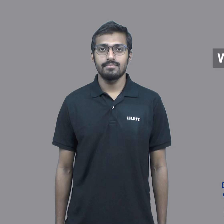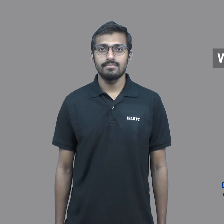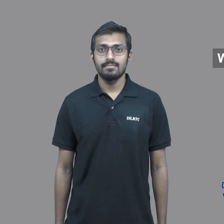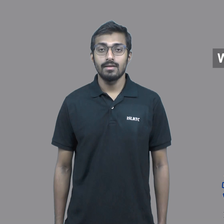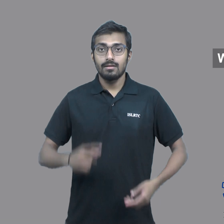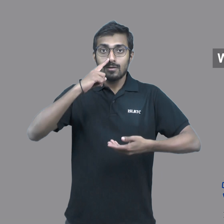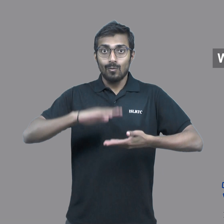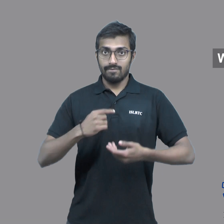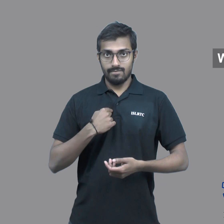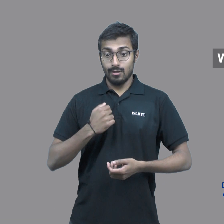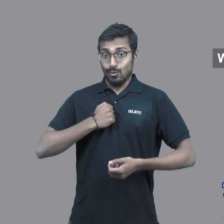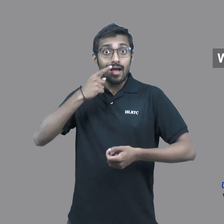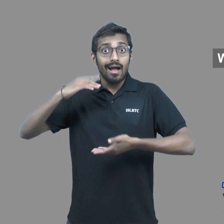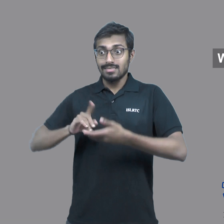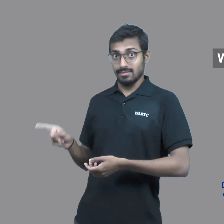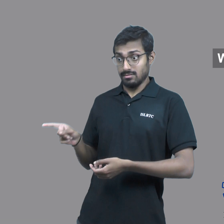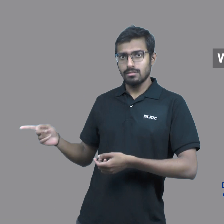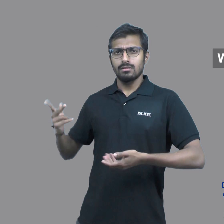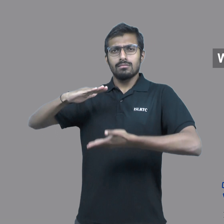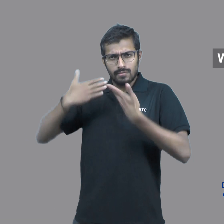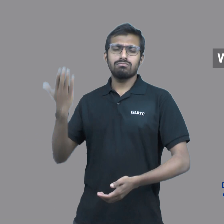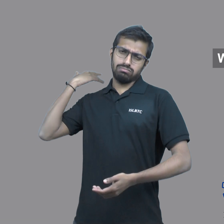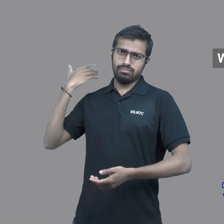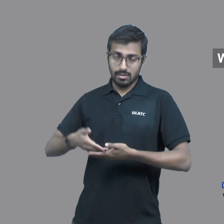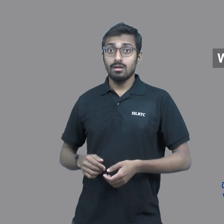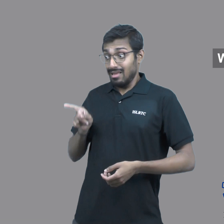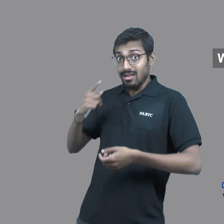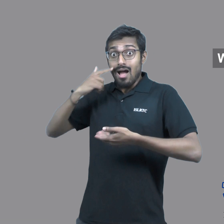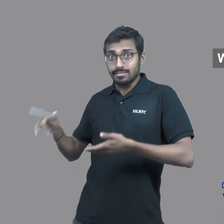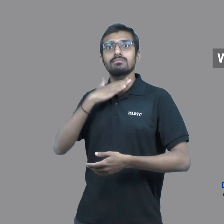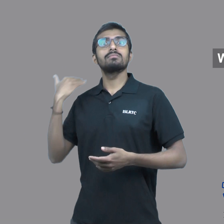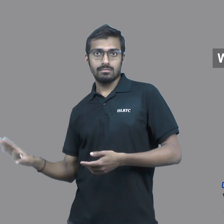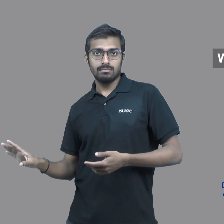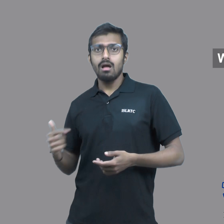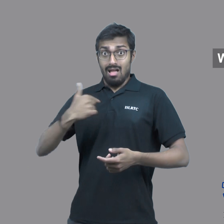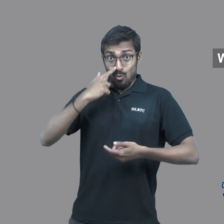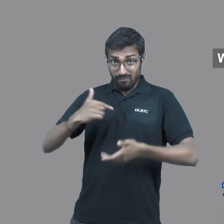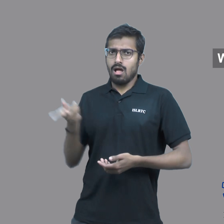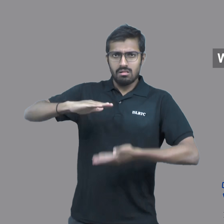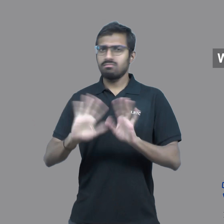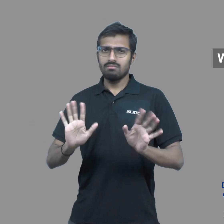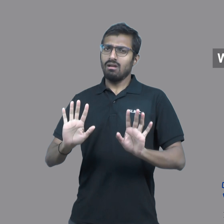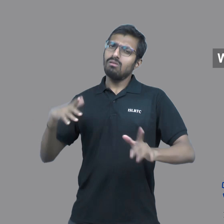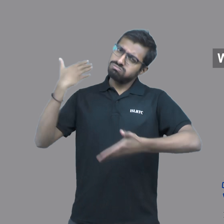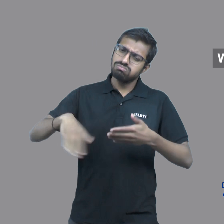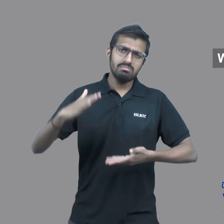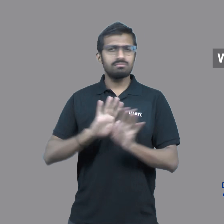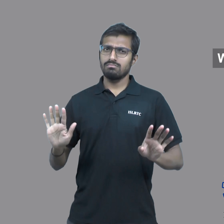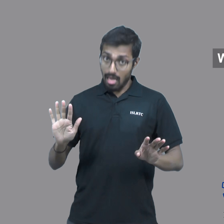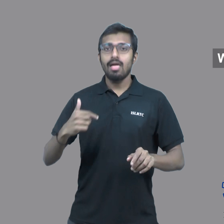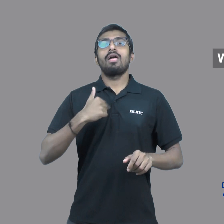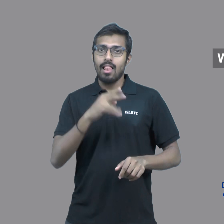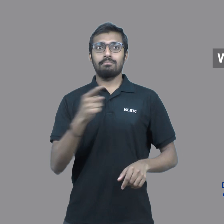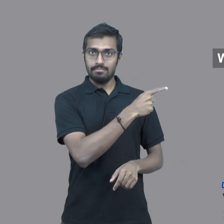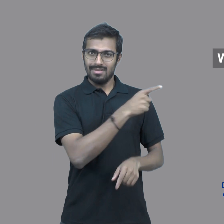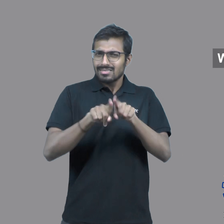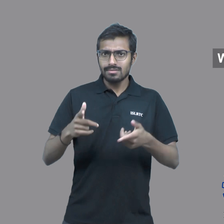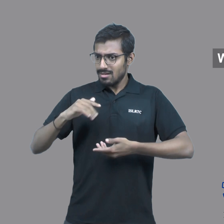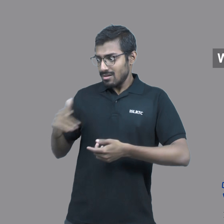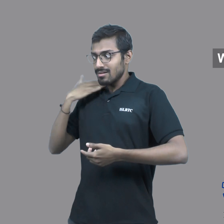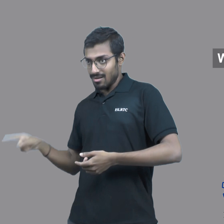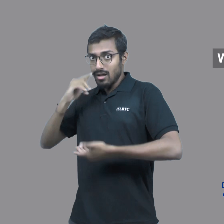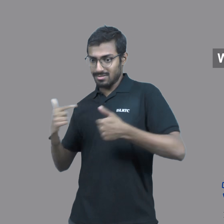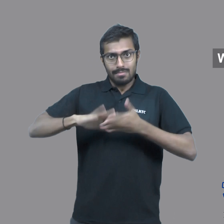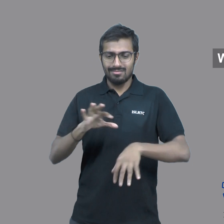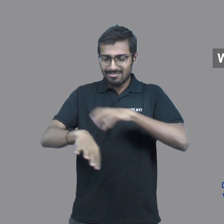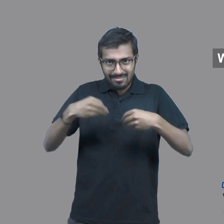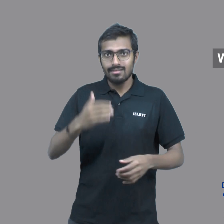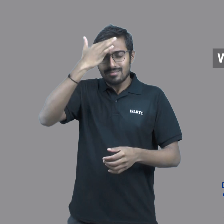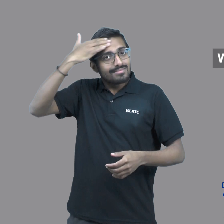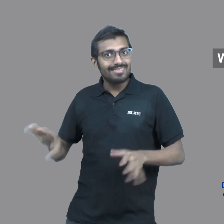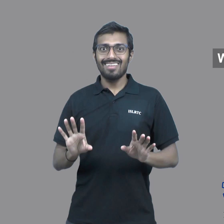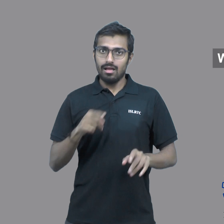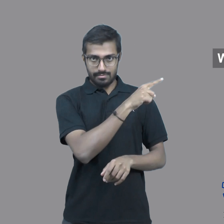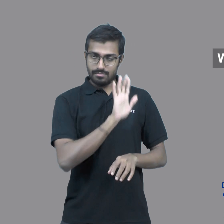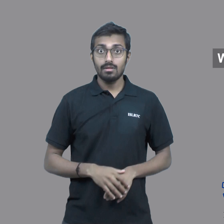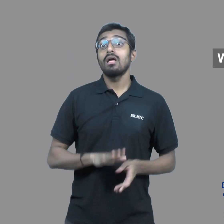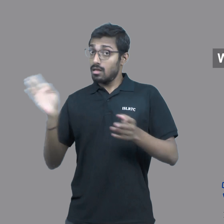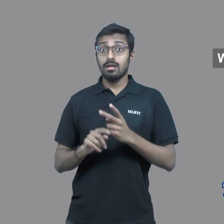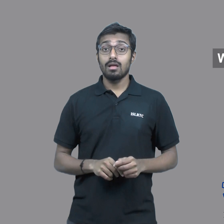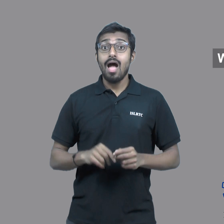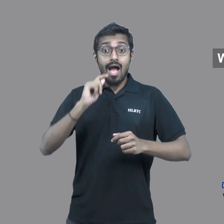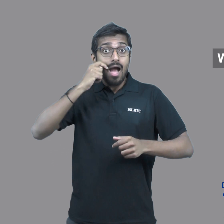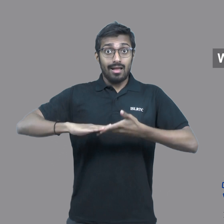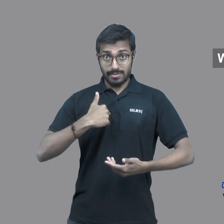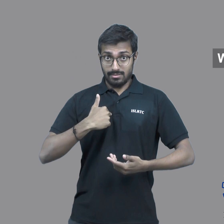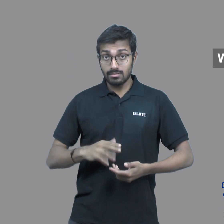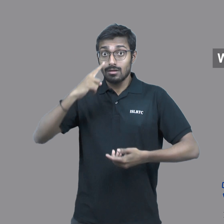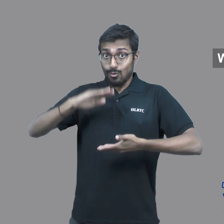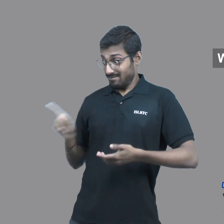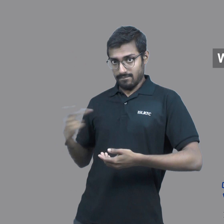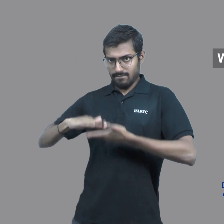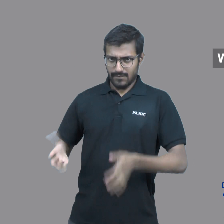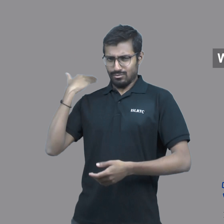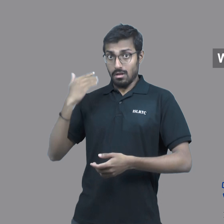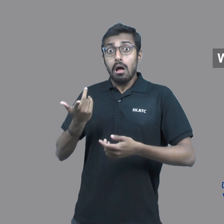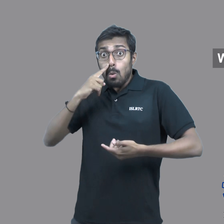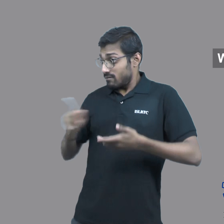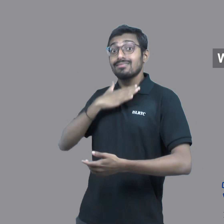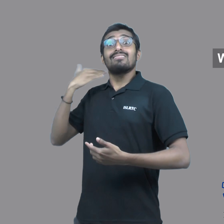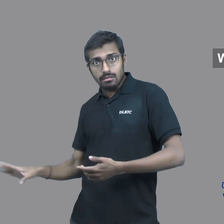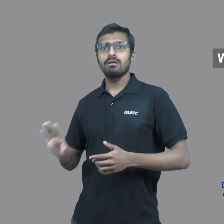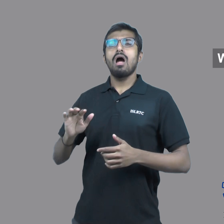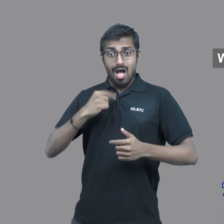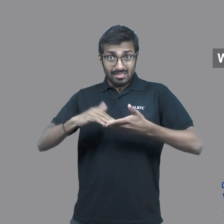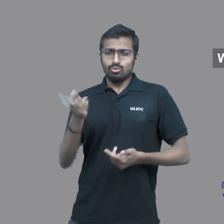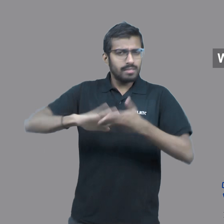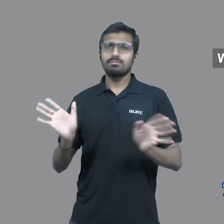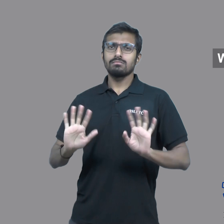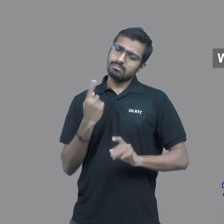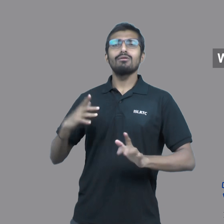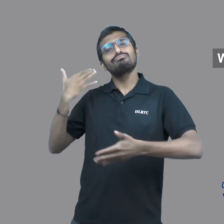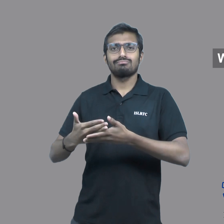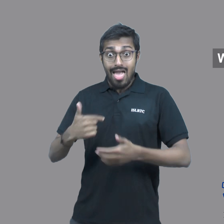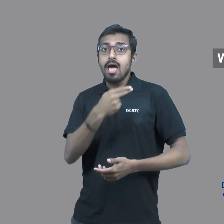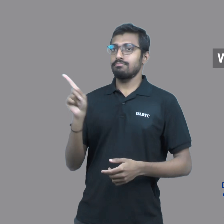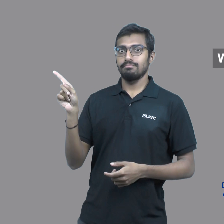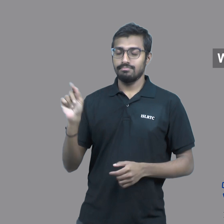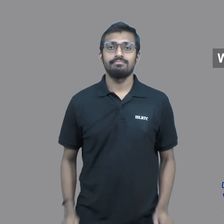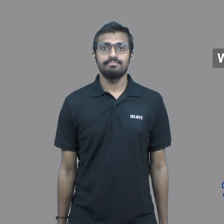Widow Widower